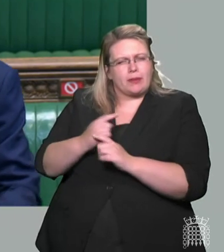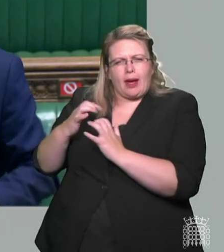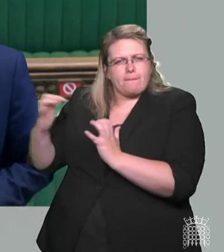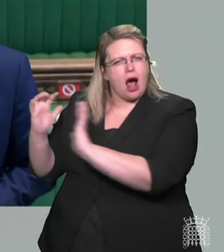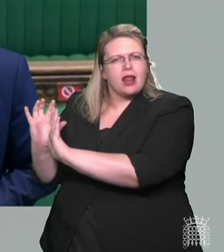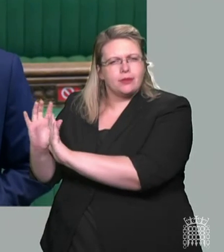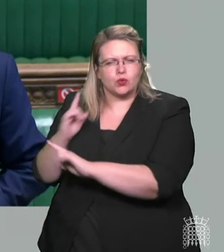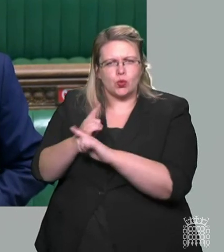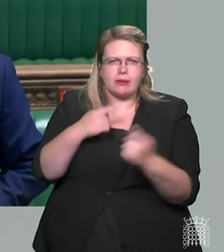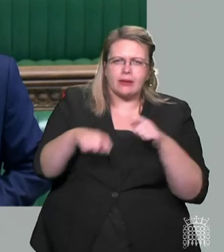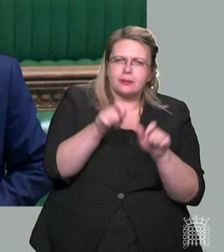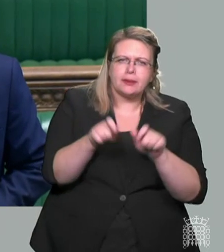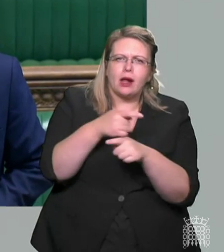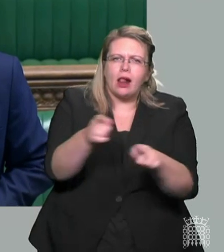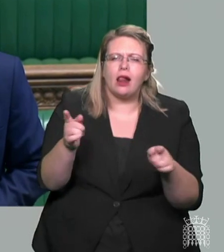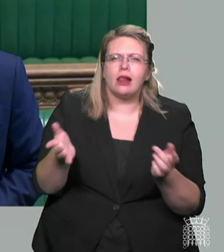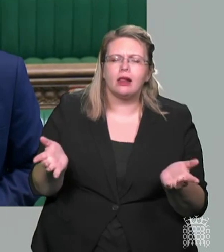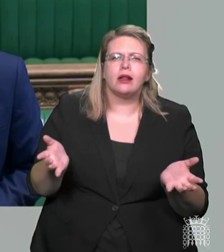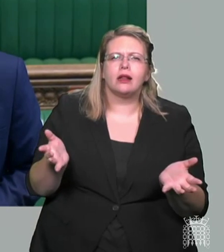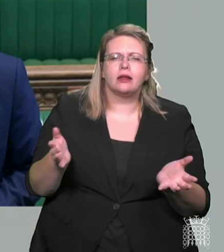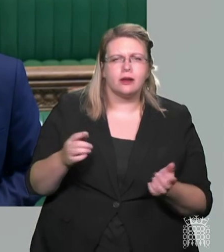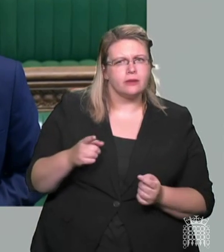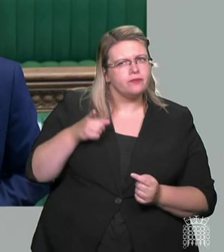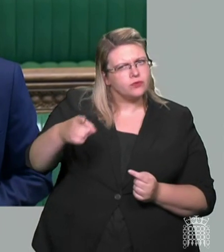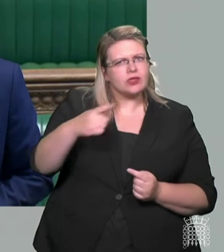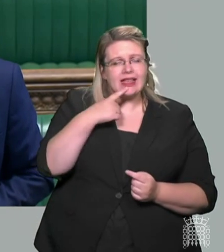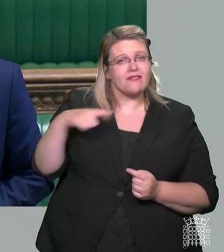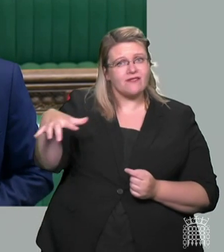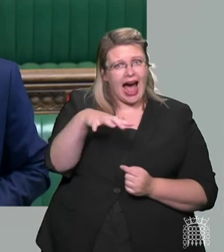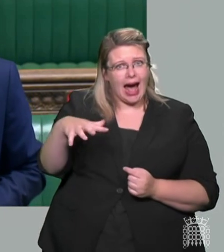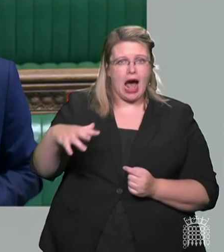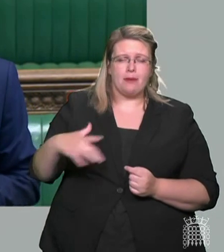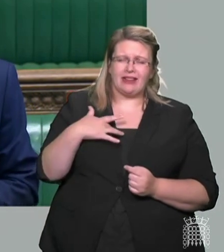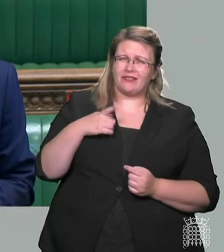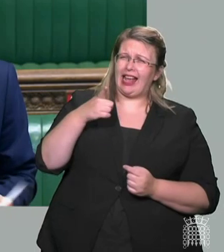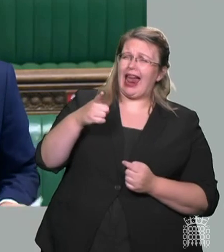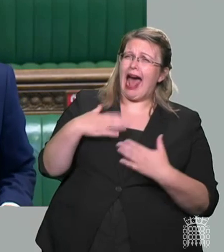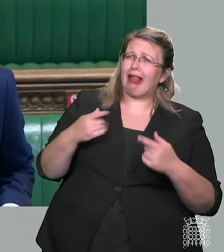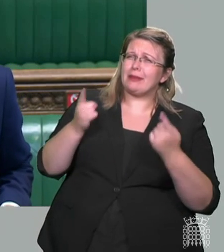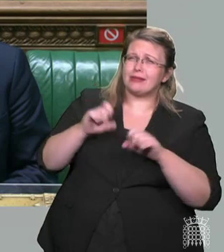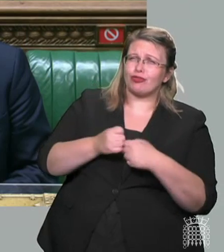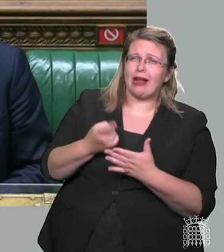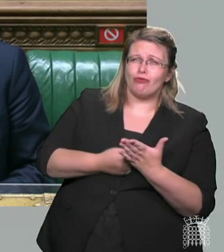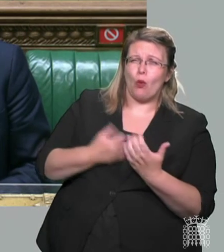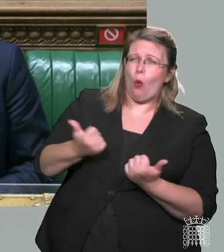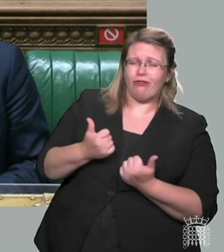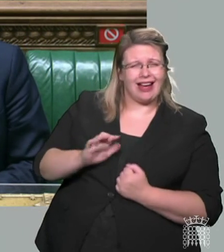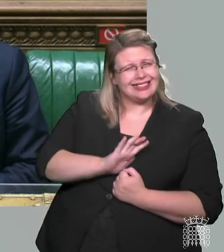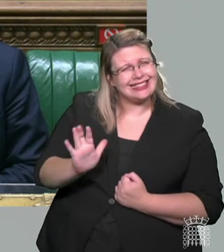She told me that for her and her family this case is not closed, and she speaks for millions of people.